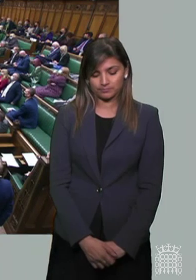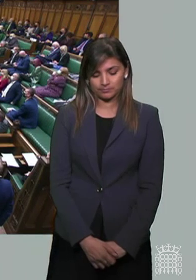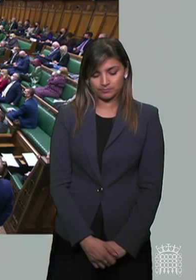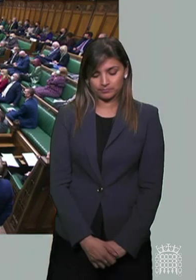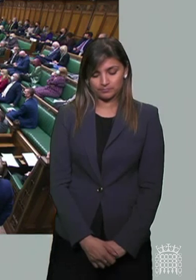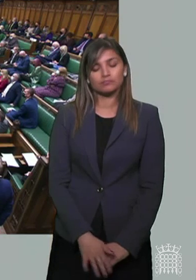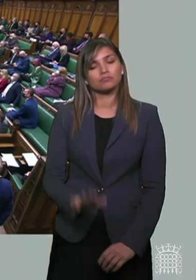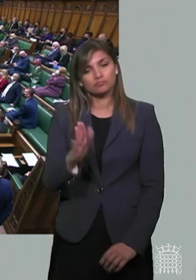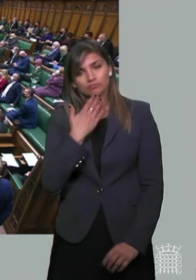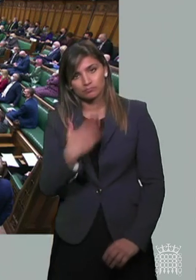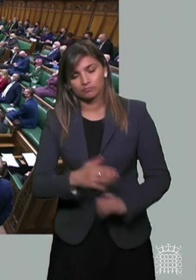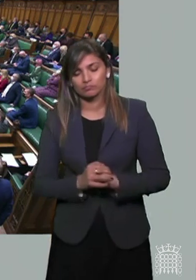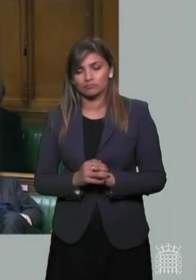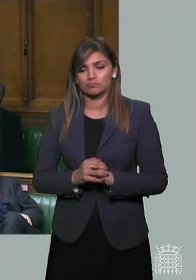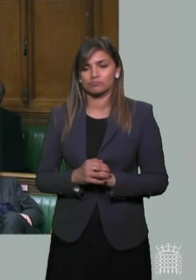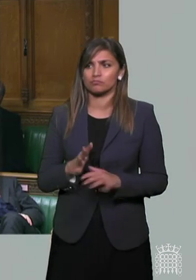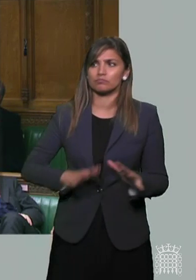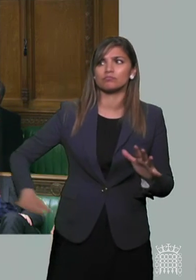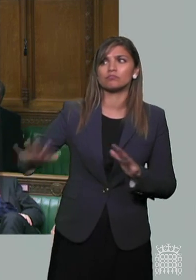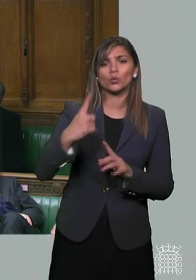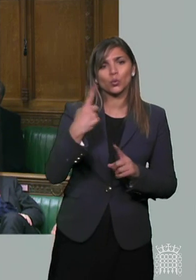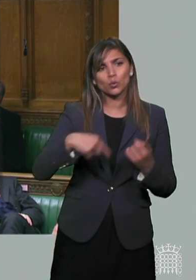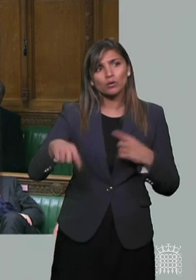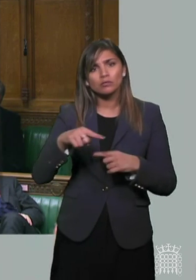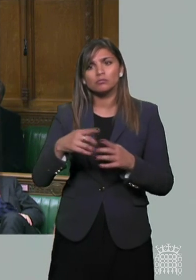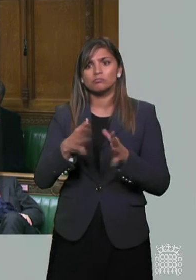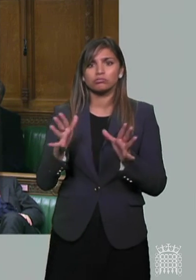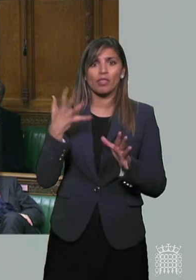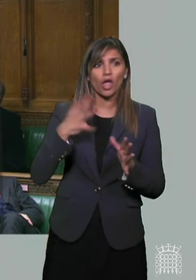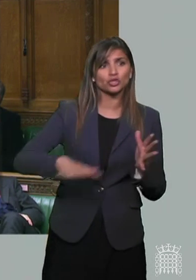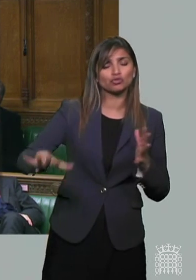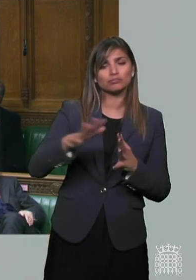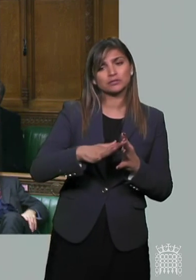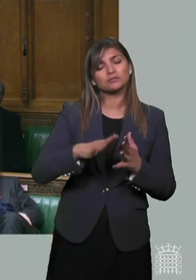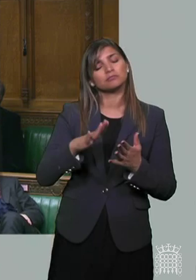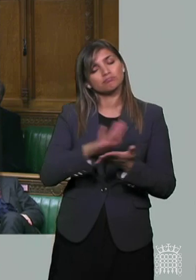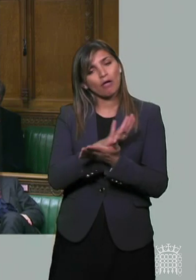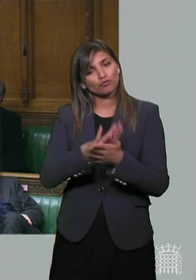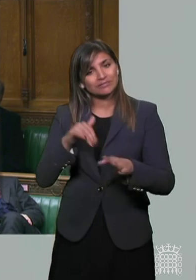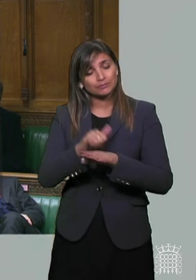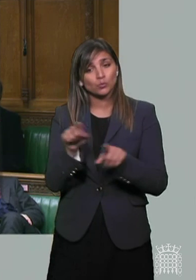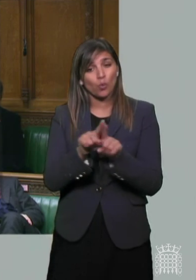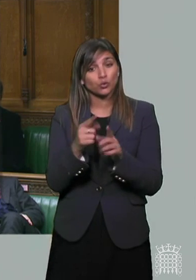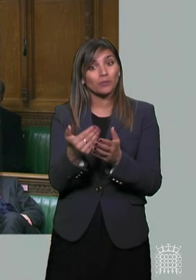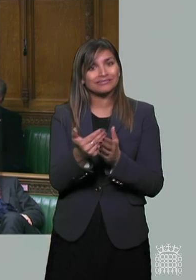I wish all our constituents across the country a merry Christmas and a safe 2022.